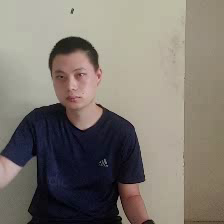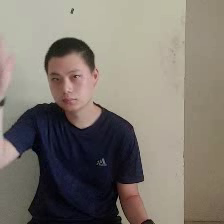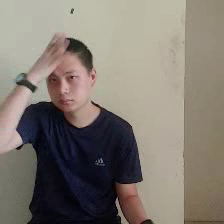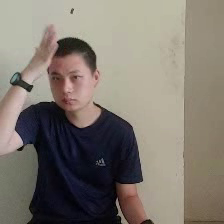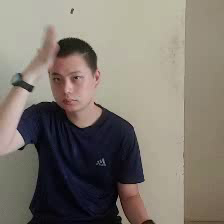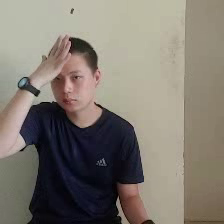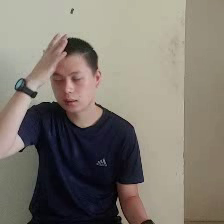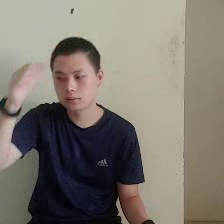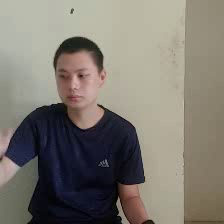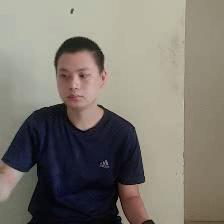Biết